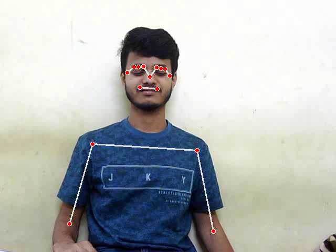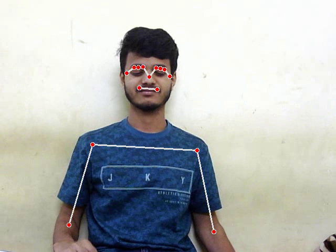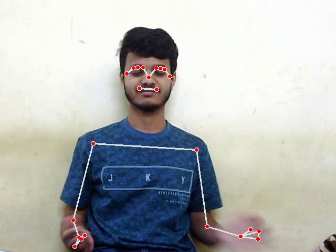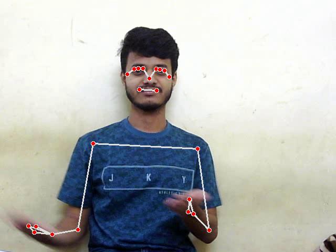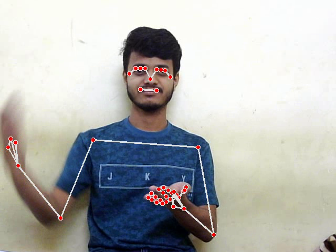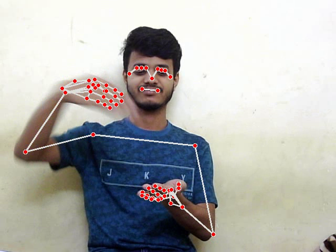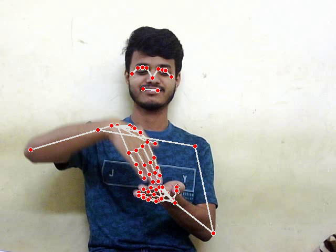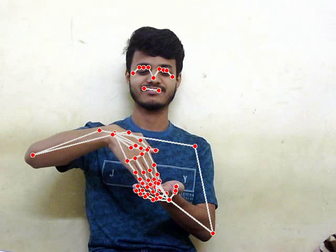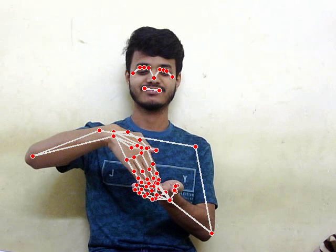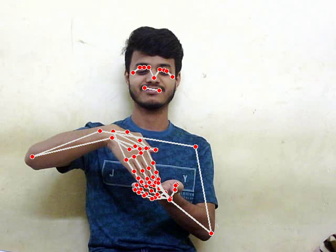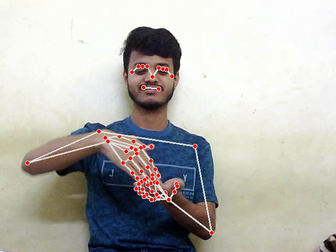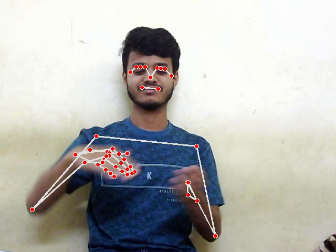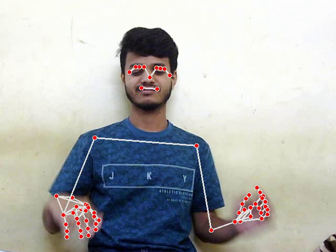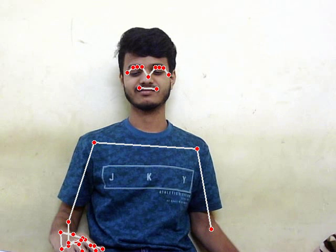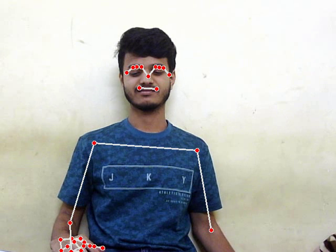again